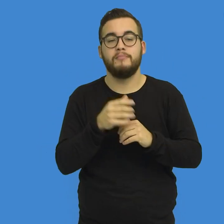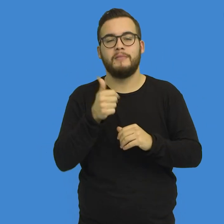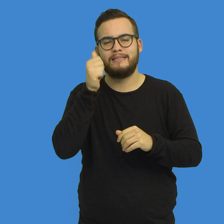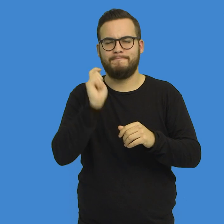más cantidad